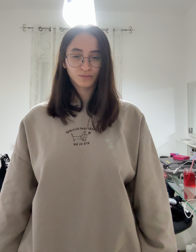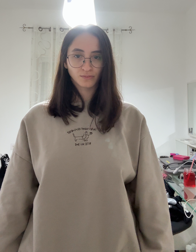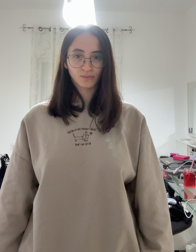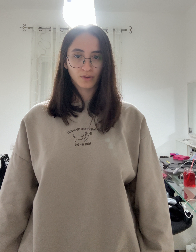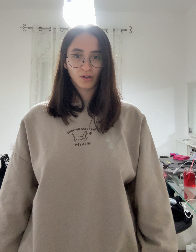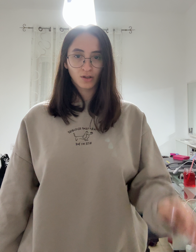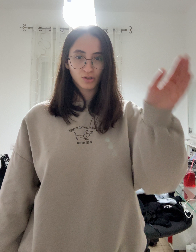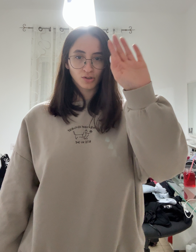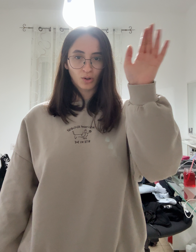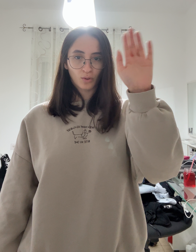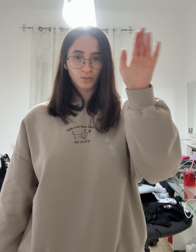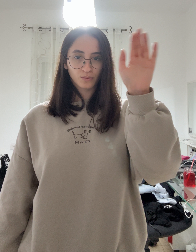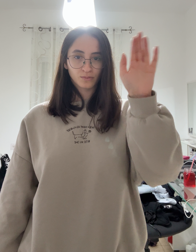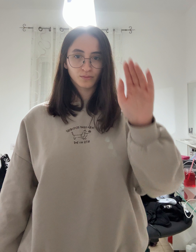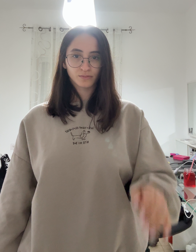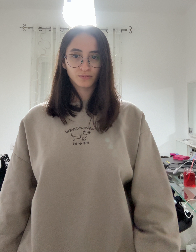שלום